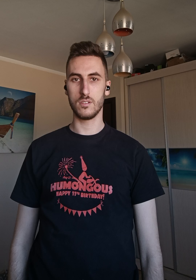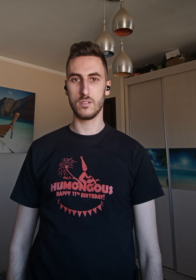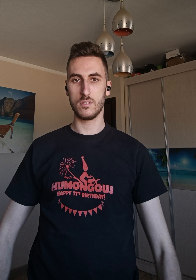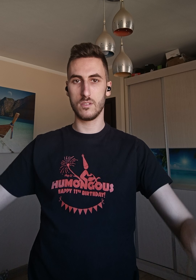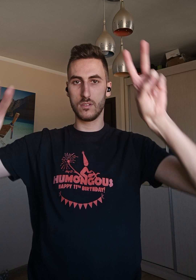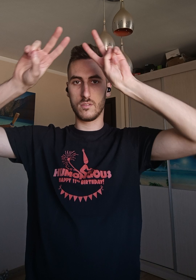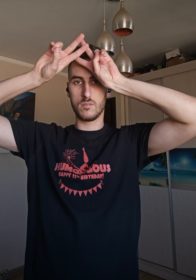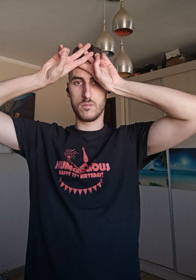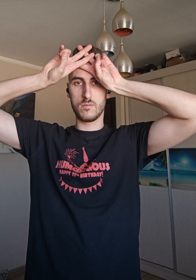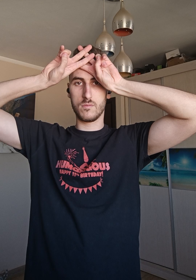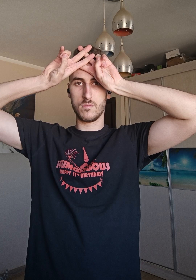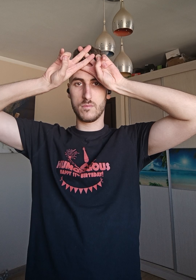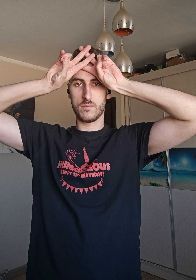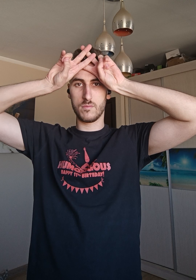אחות מקצוע